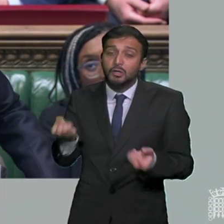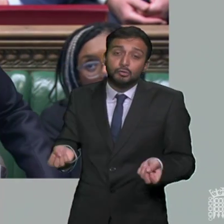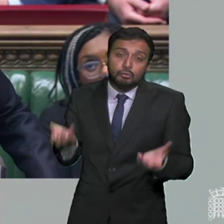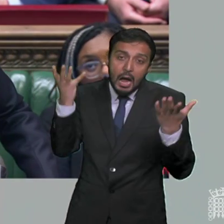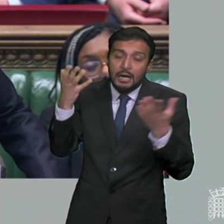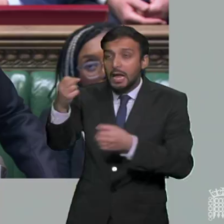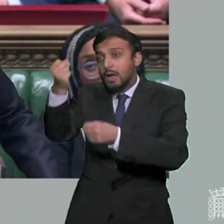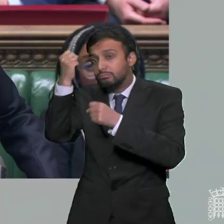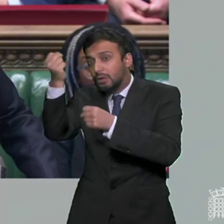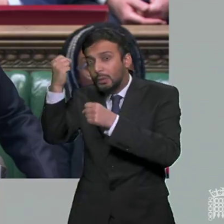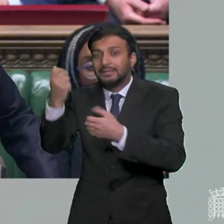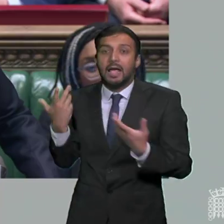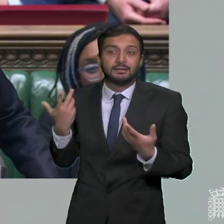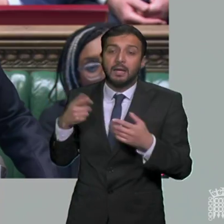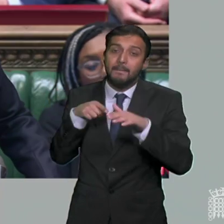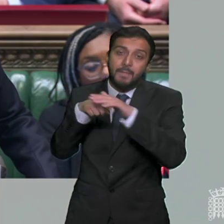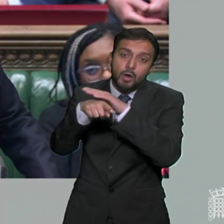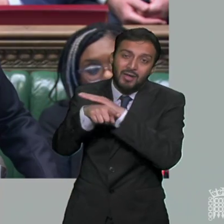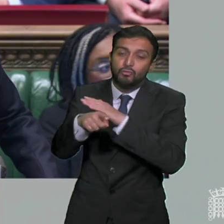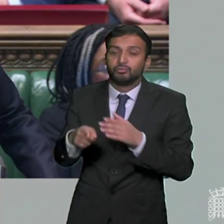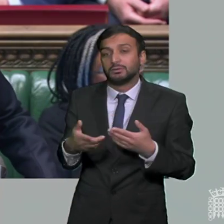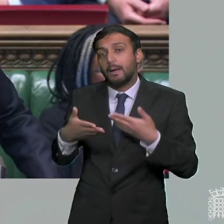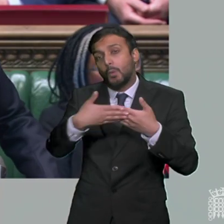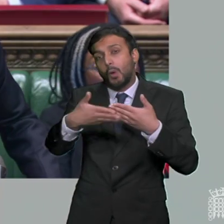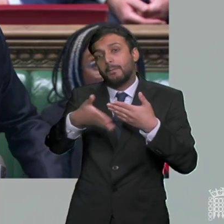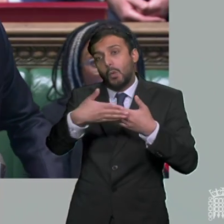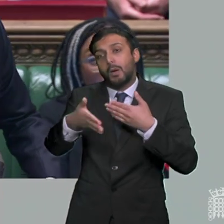He tells his party what it wants to hear.